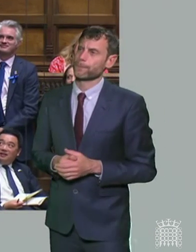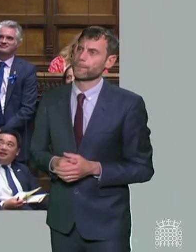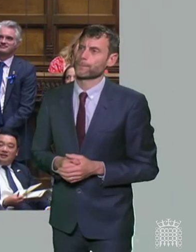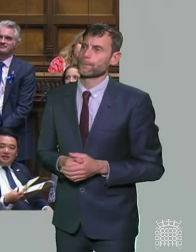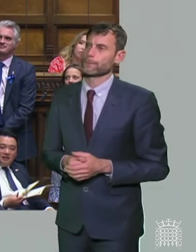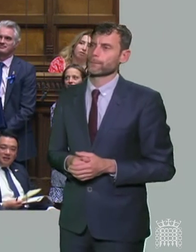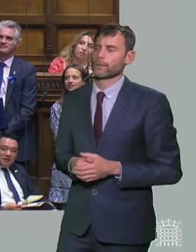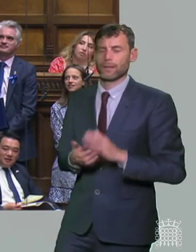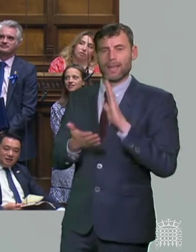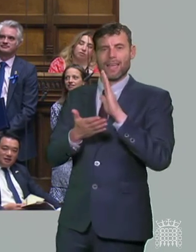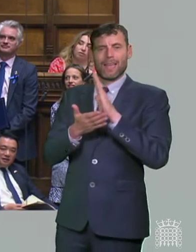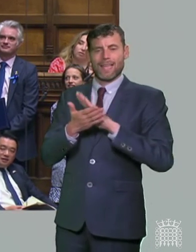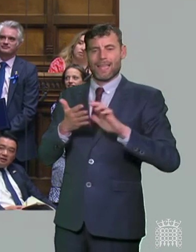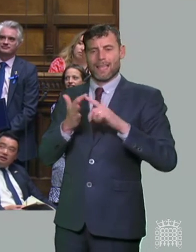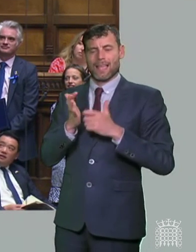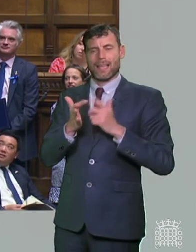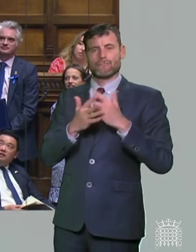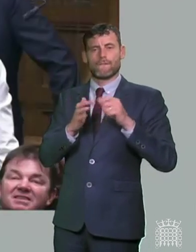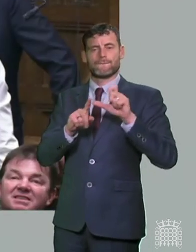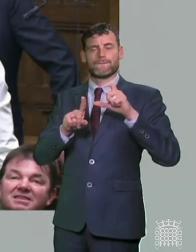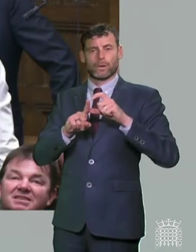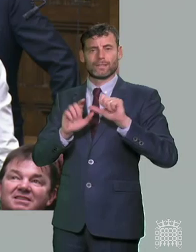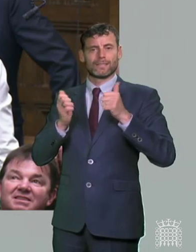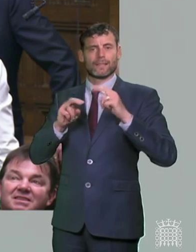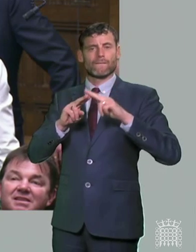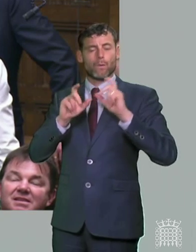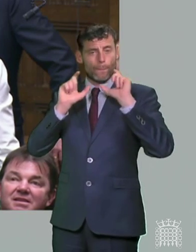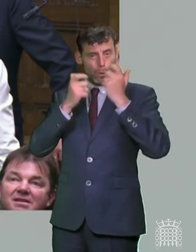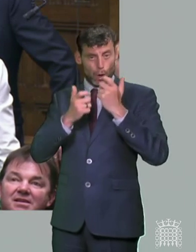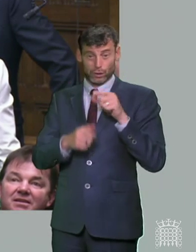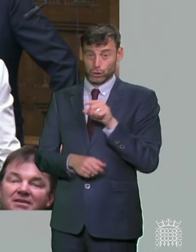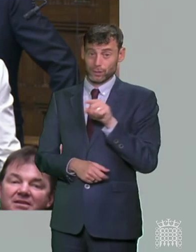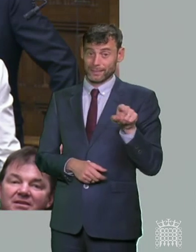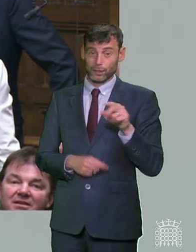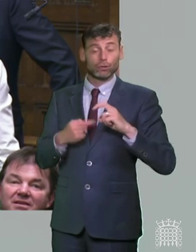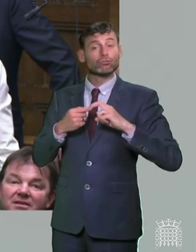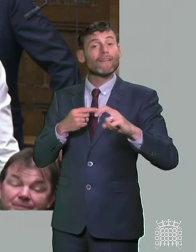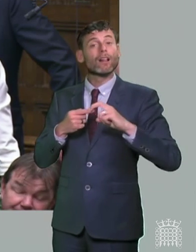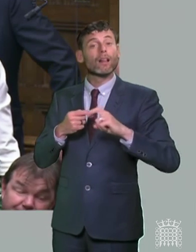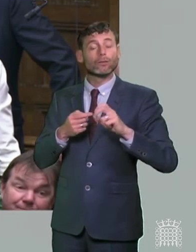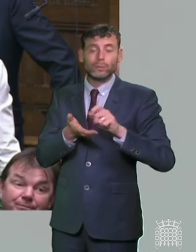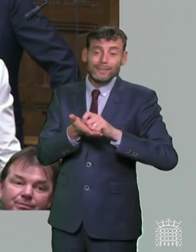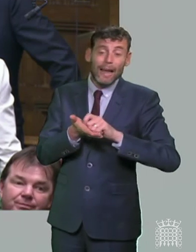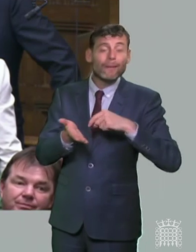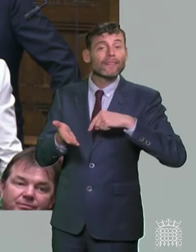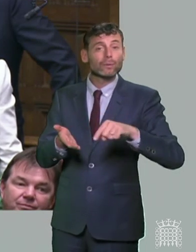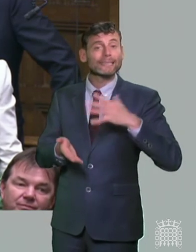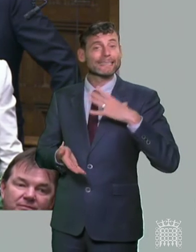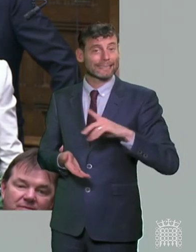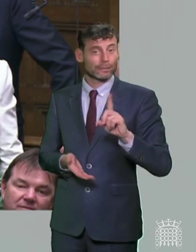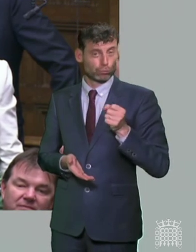Hereford Sixth Form College has over 600 students who rely on the trains to get them to their exams this week.